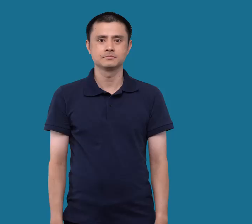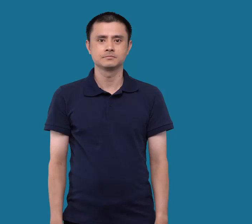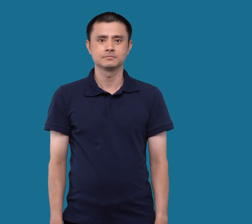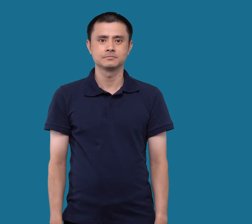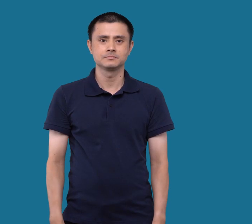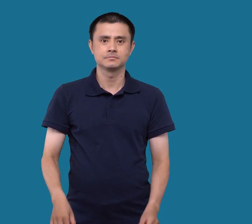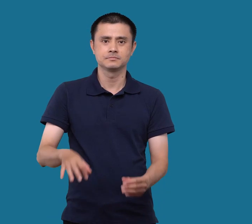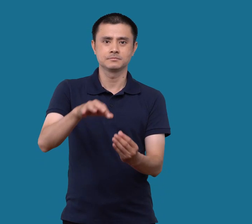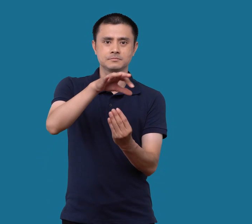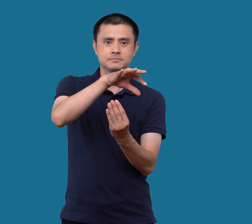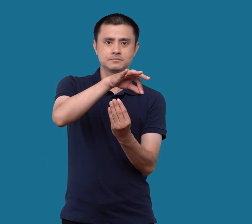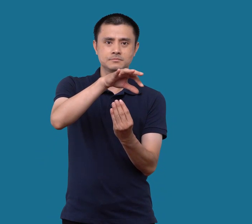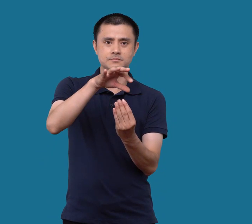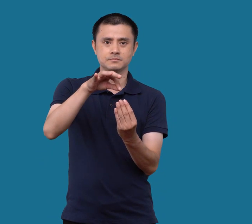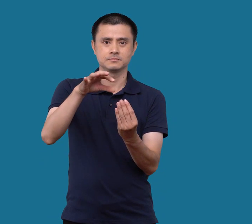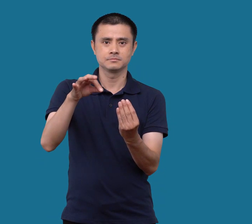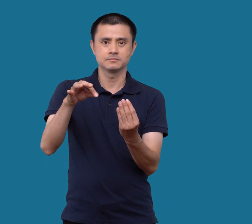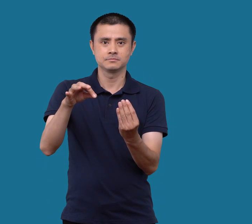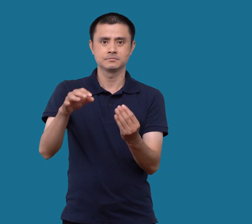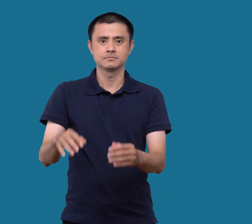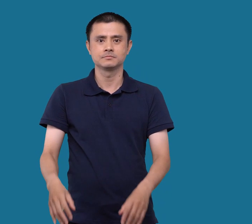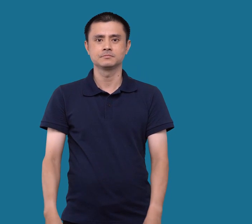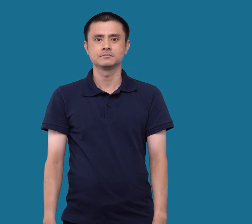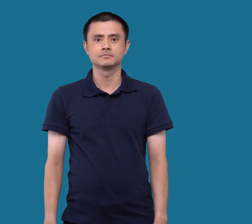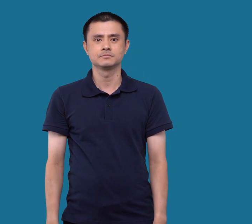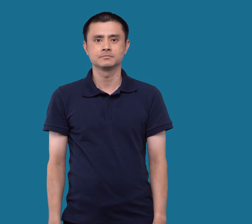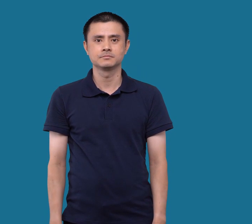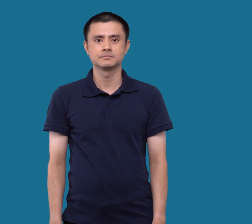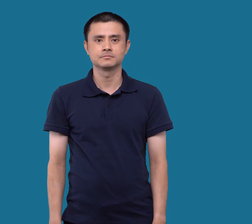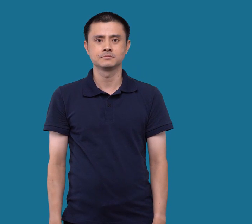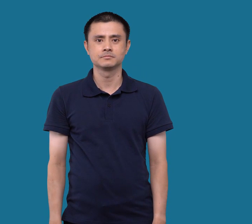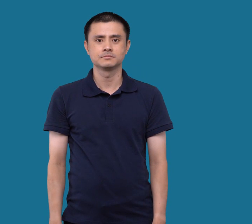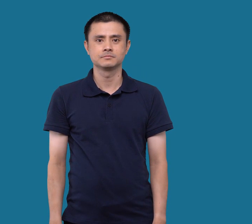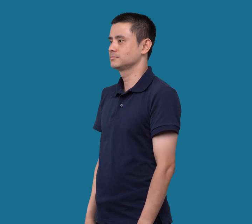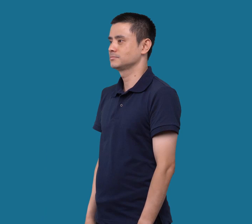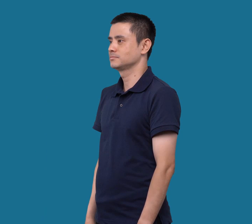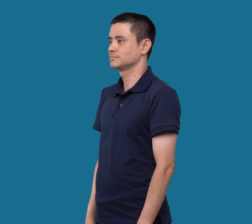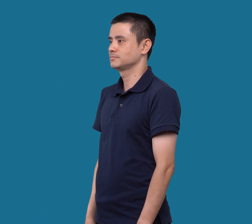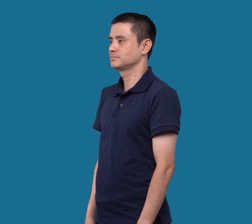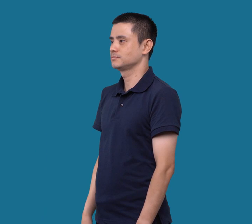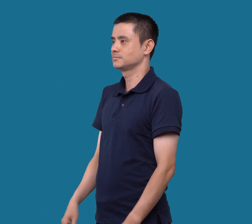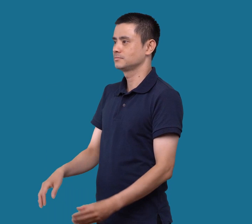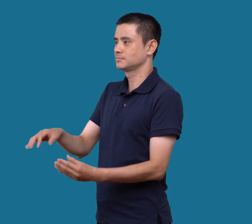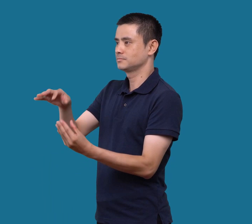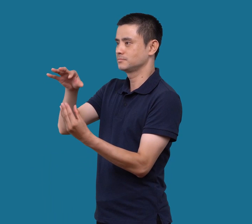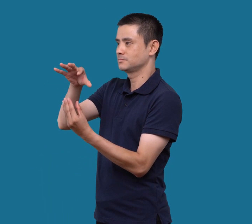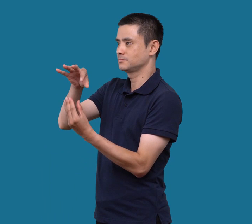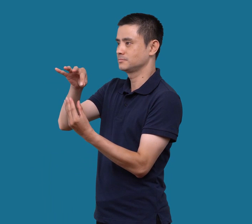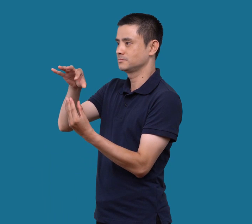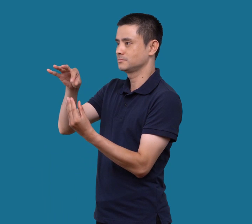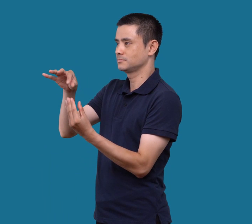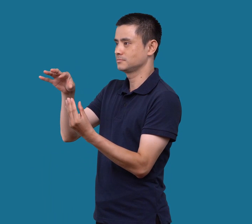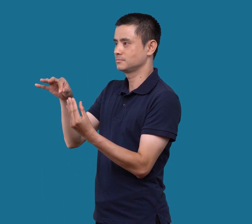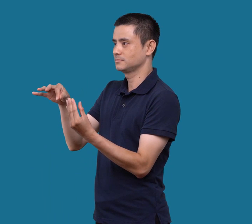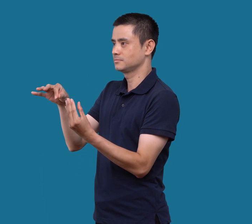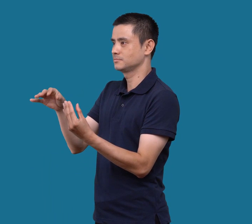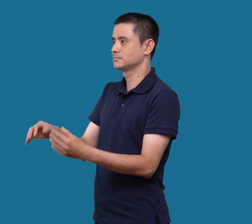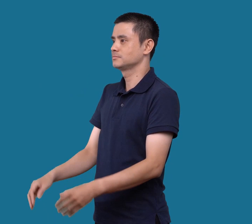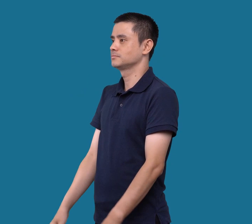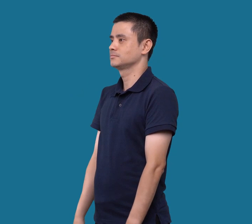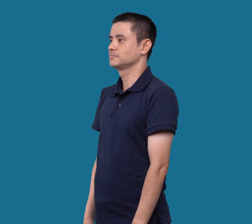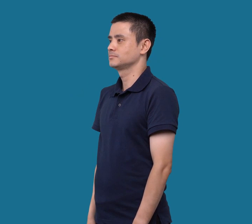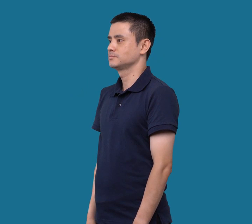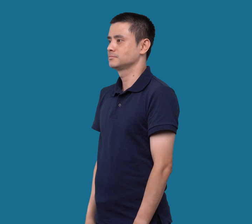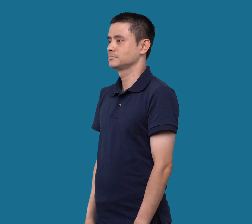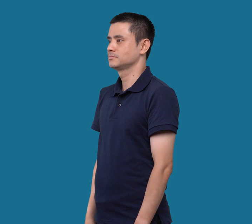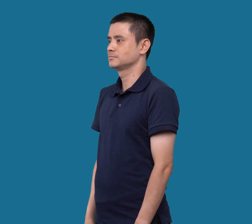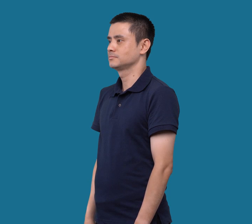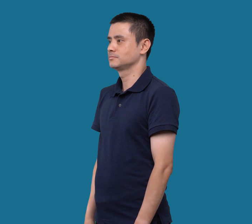bánh gối